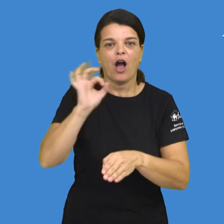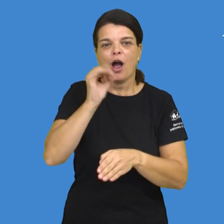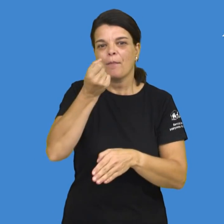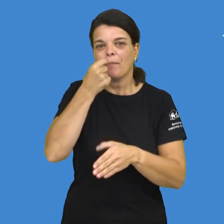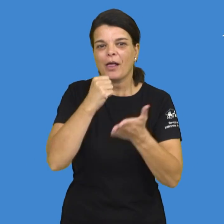droga